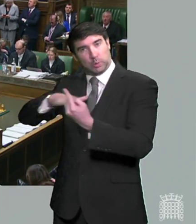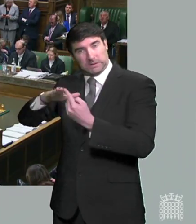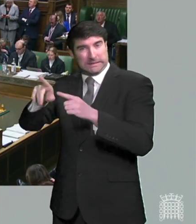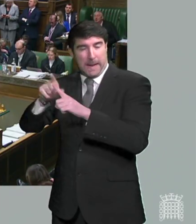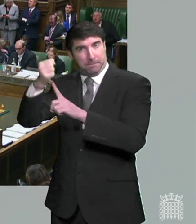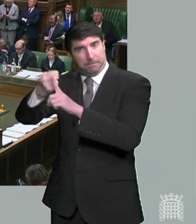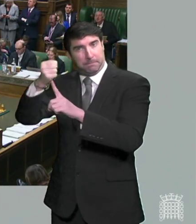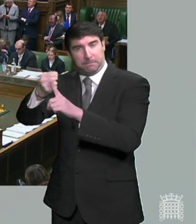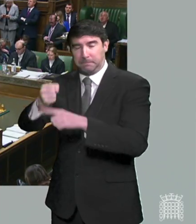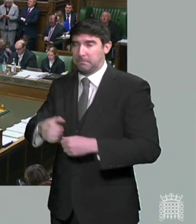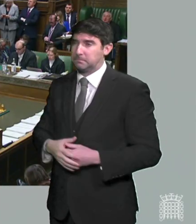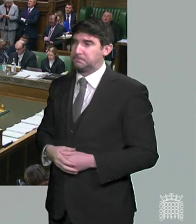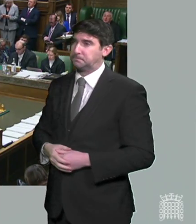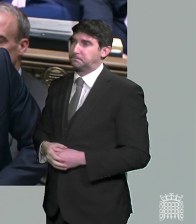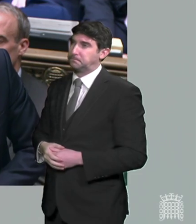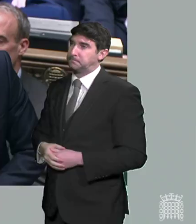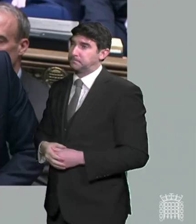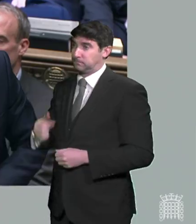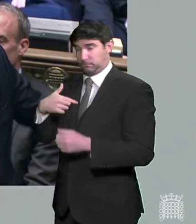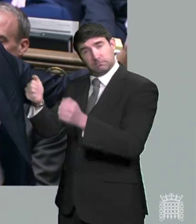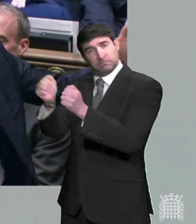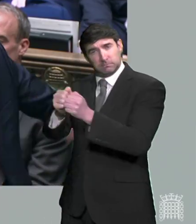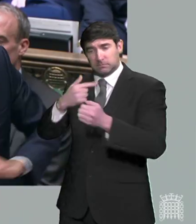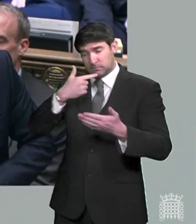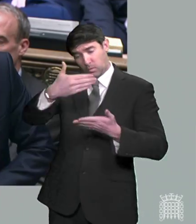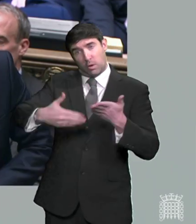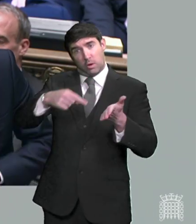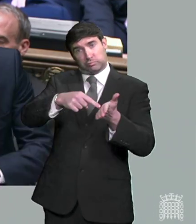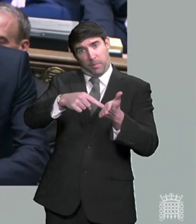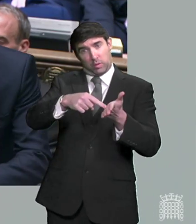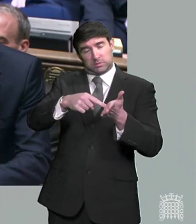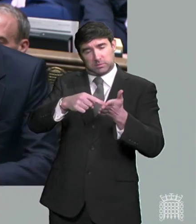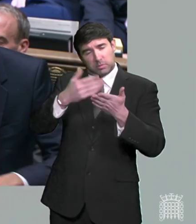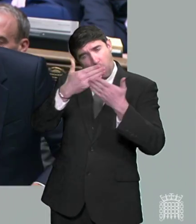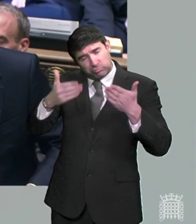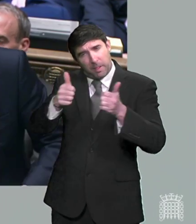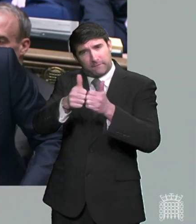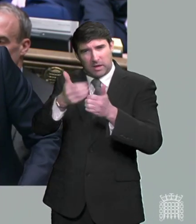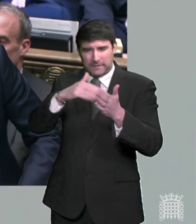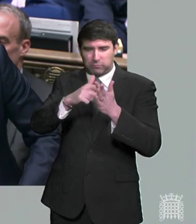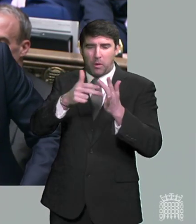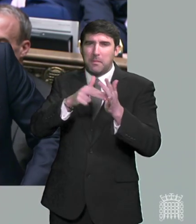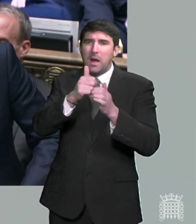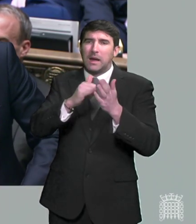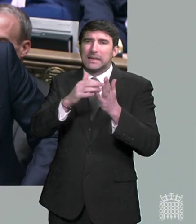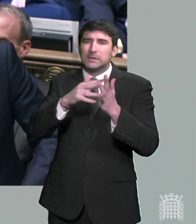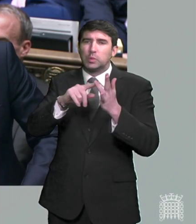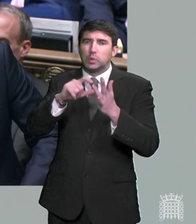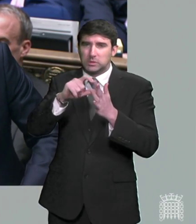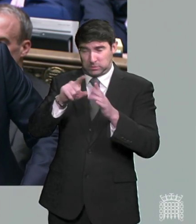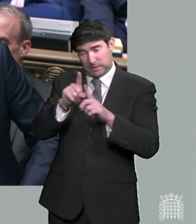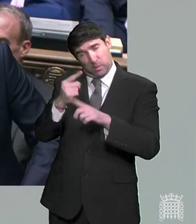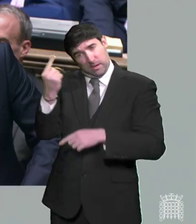I thank my right honourable Friend the Member for Kingswood for his review, and also pay tribute to my right honourable Friend the Member for Ludlow for his work in this area.